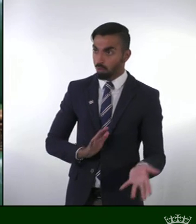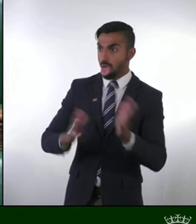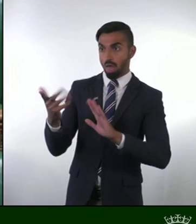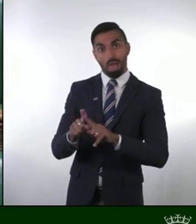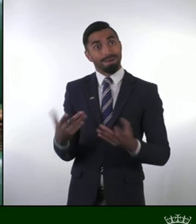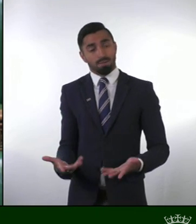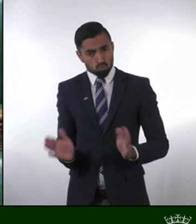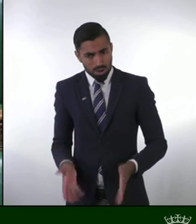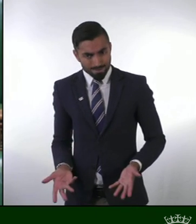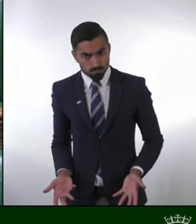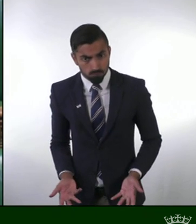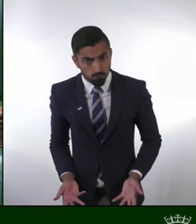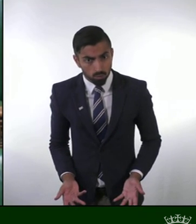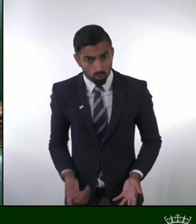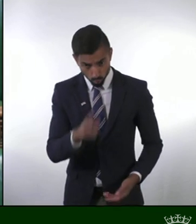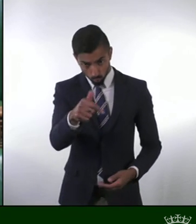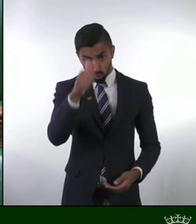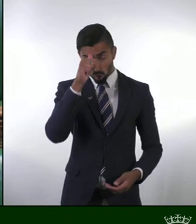The Children’s Commissioner has warned of